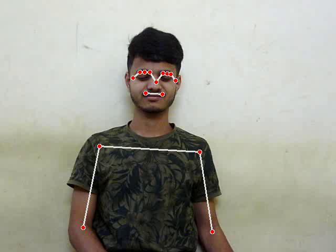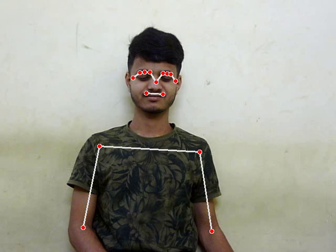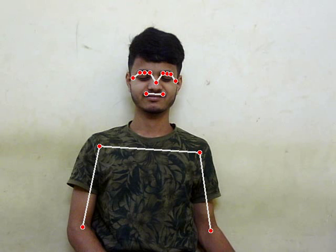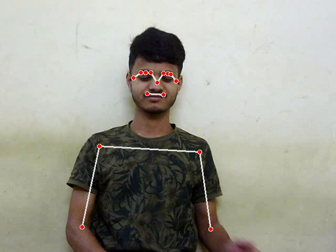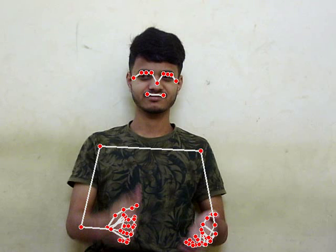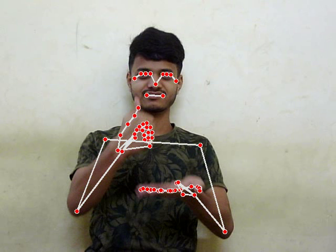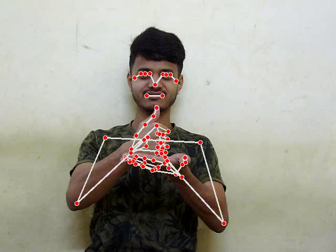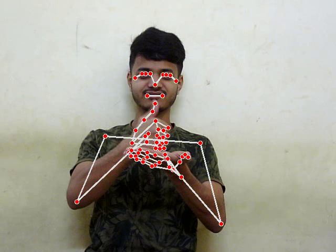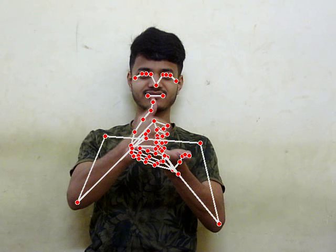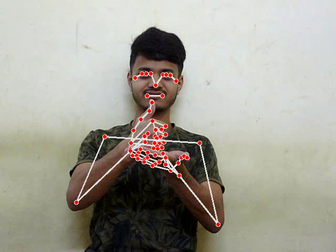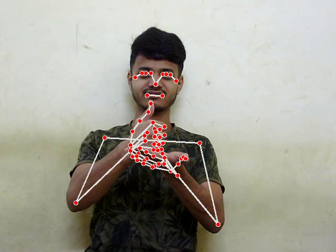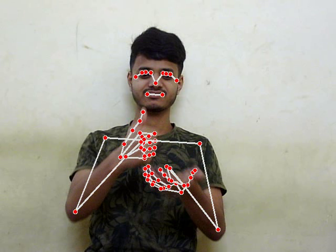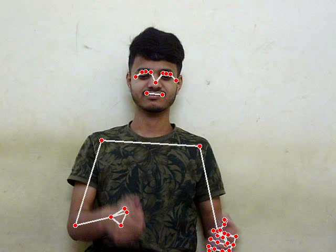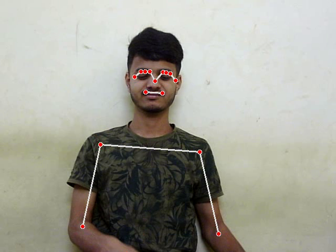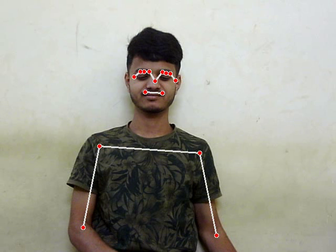help